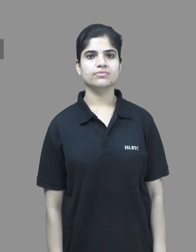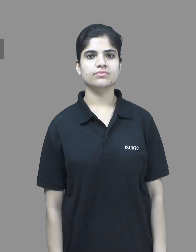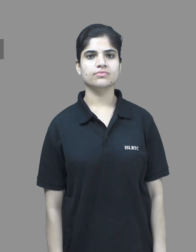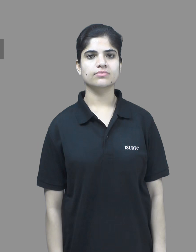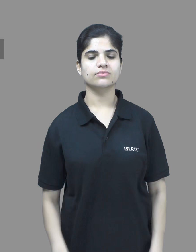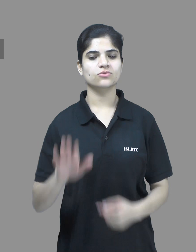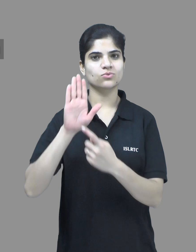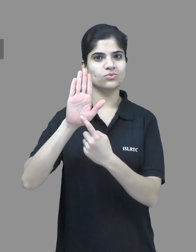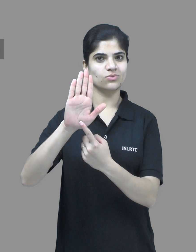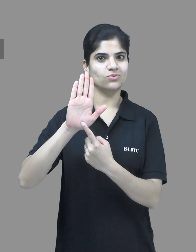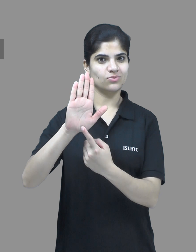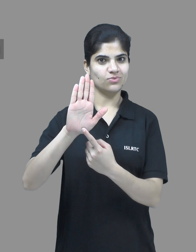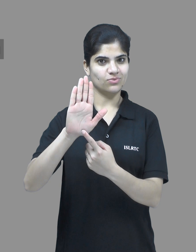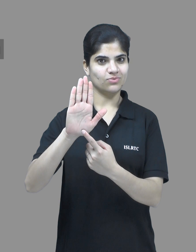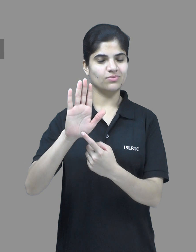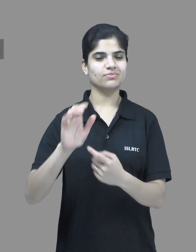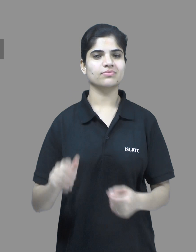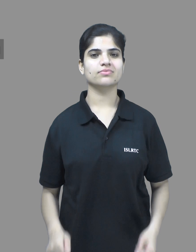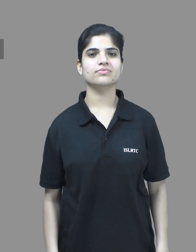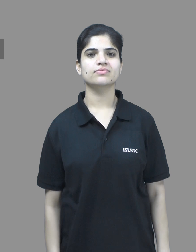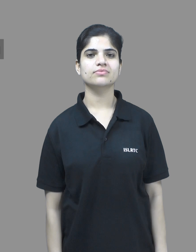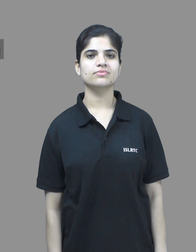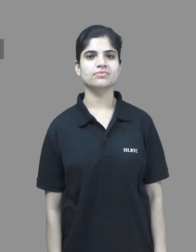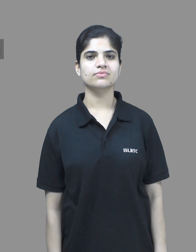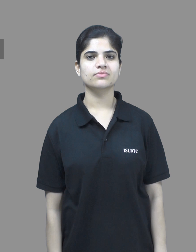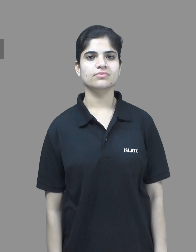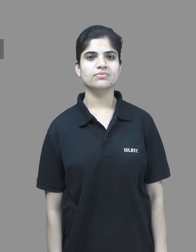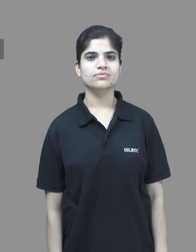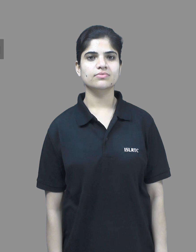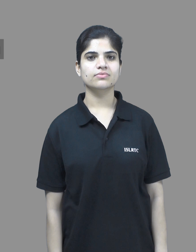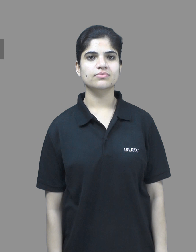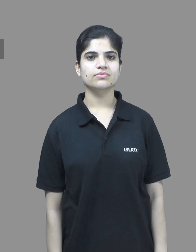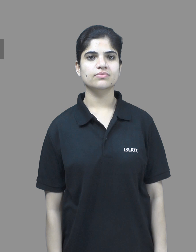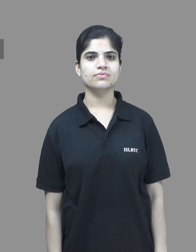Perform